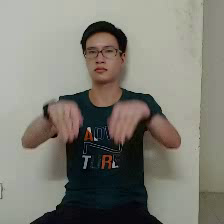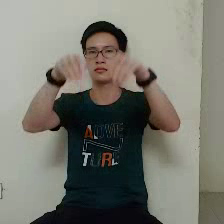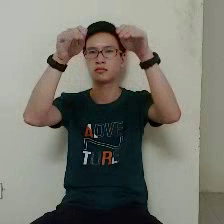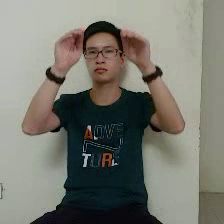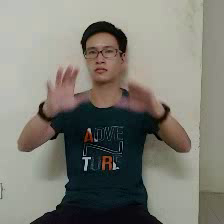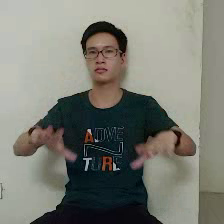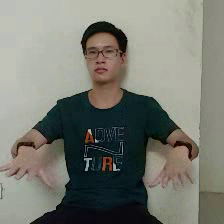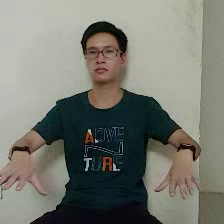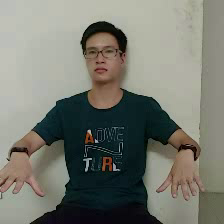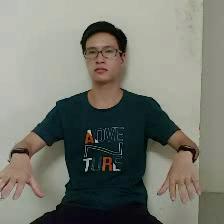Thất lạc